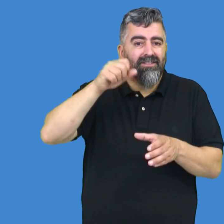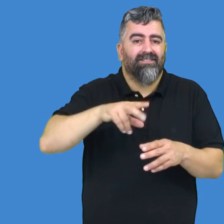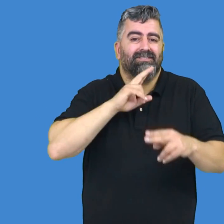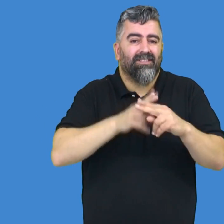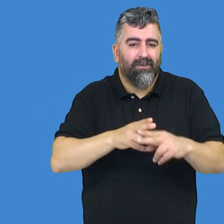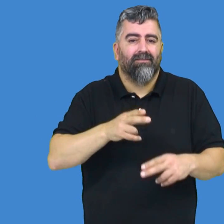nombre